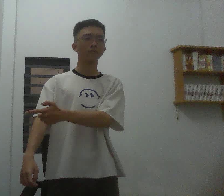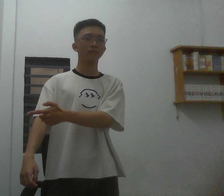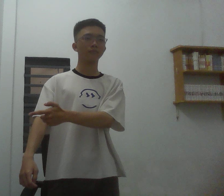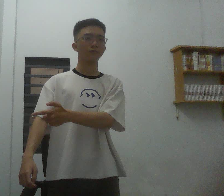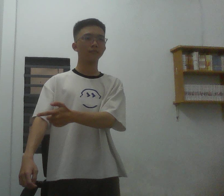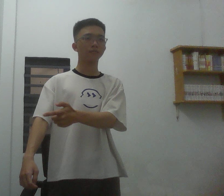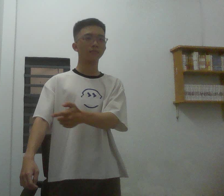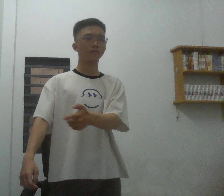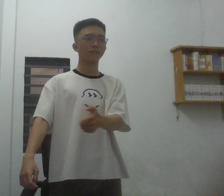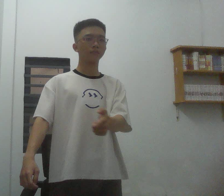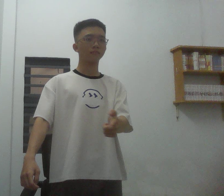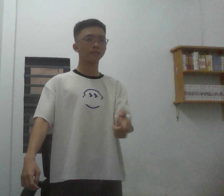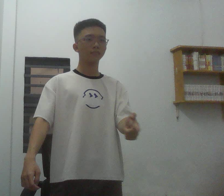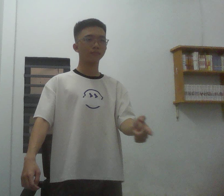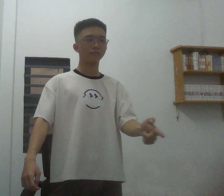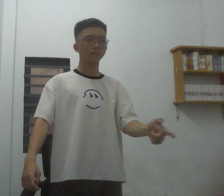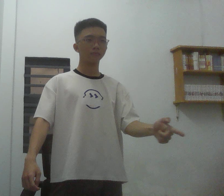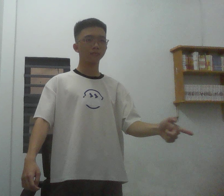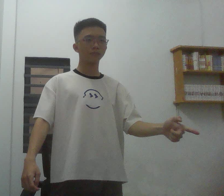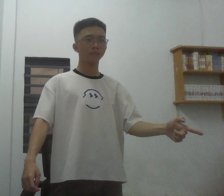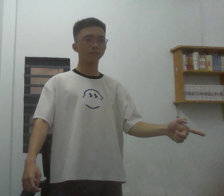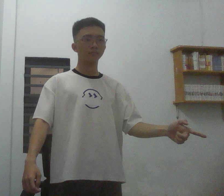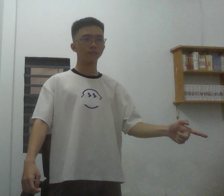cac ban